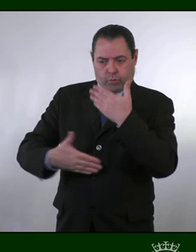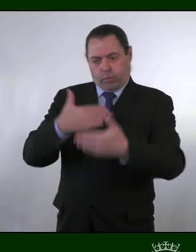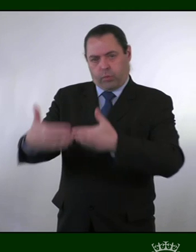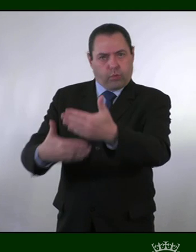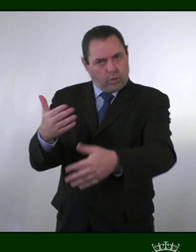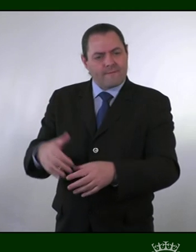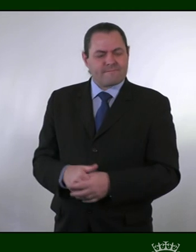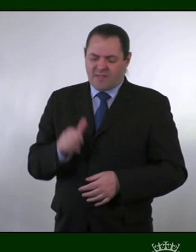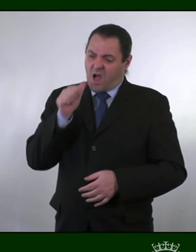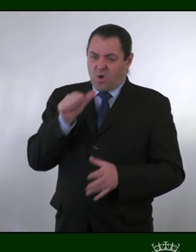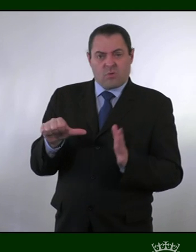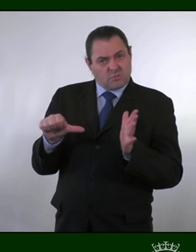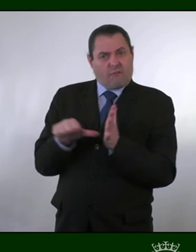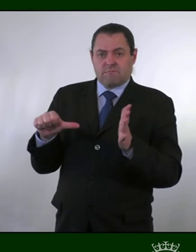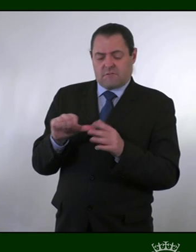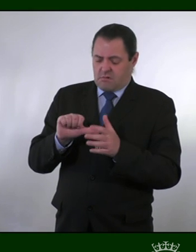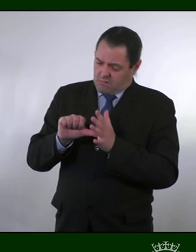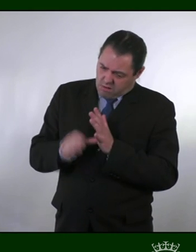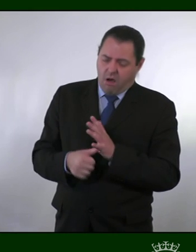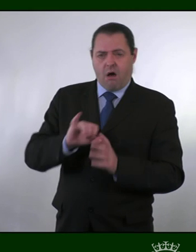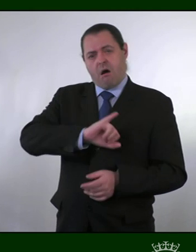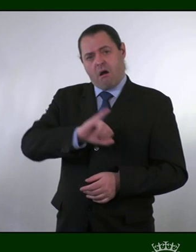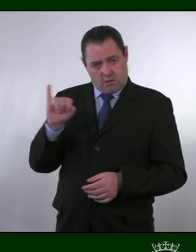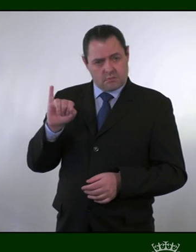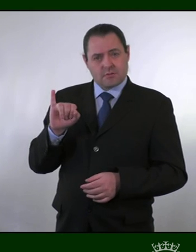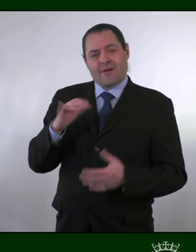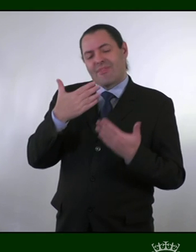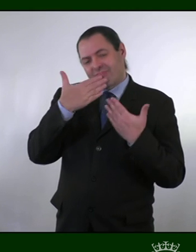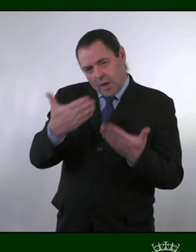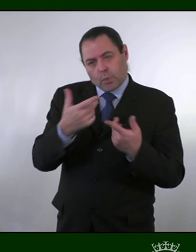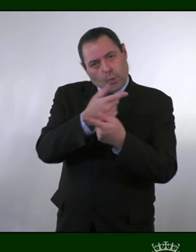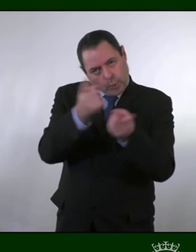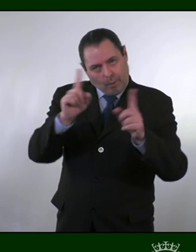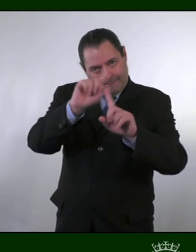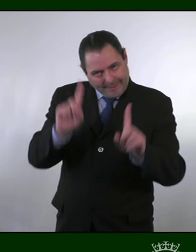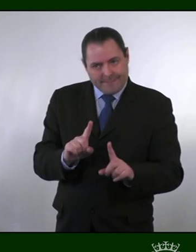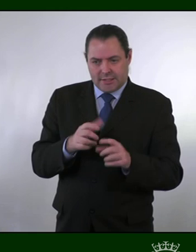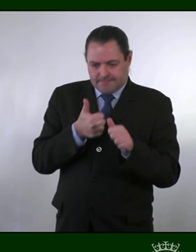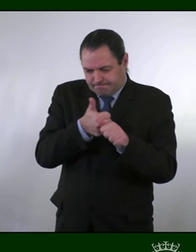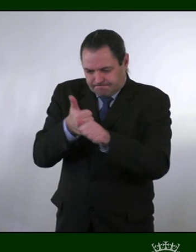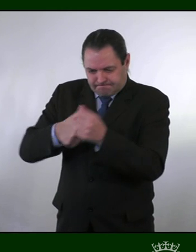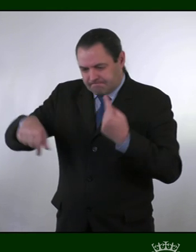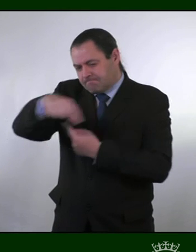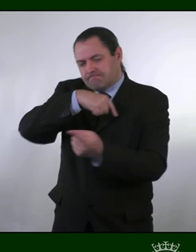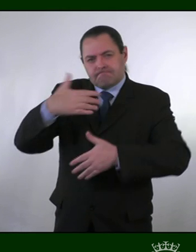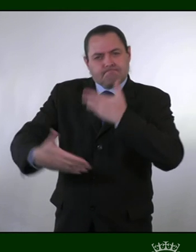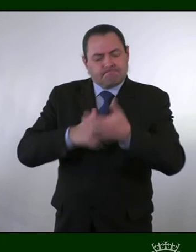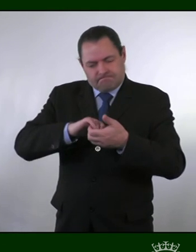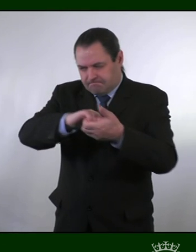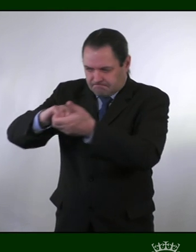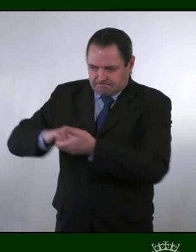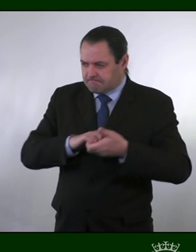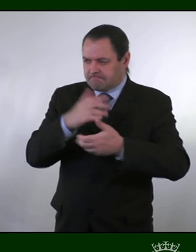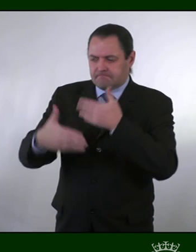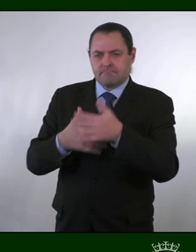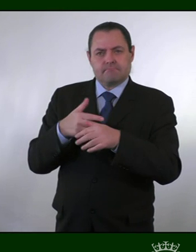I know that this has been very tough for people, and I thank them for the way that they have pulled together and followed the guidance.